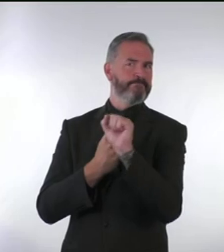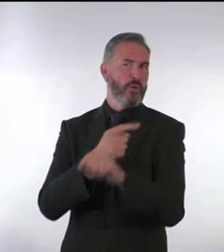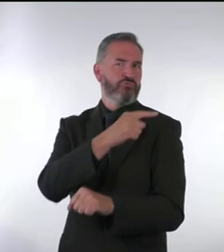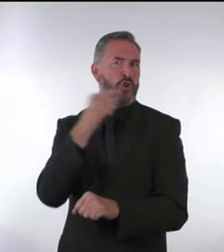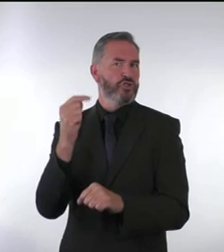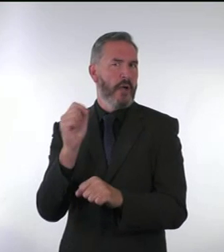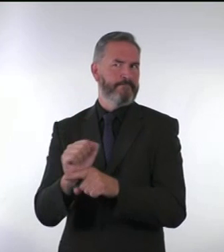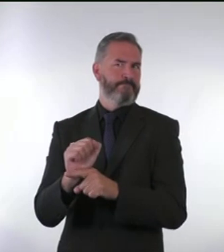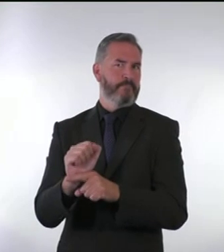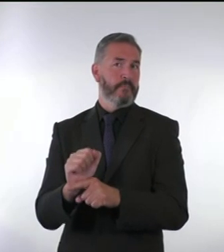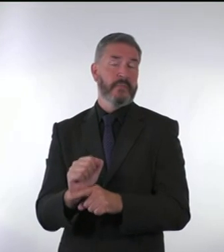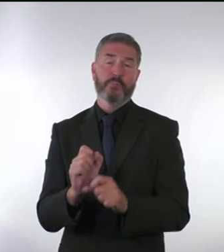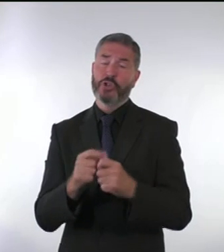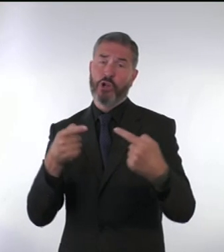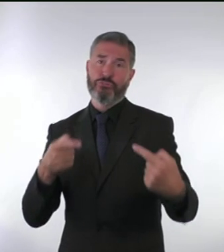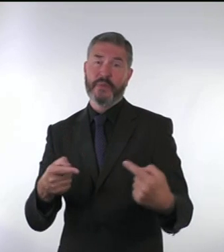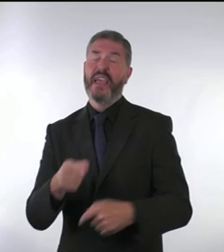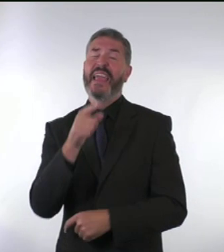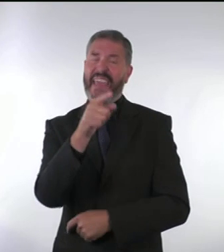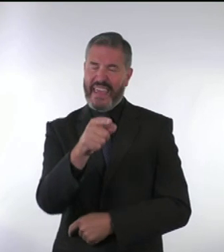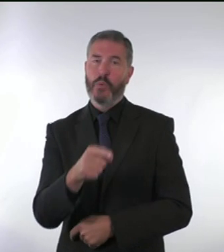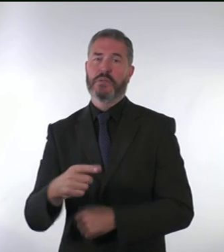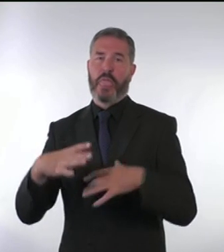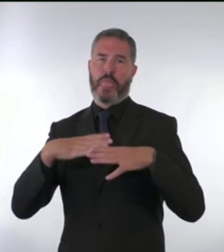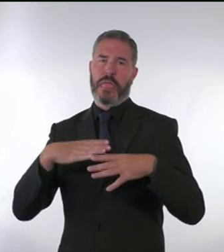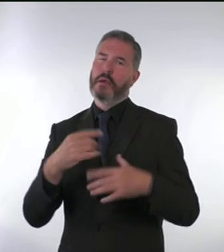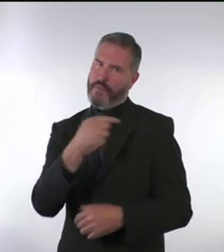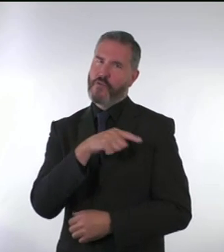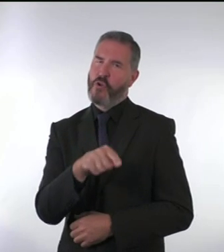I do not wish to contradict him, but he sat on his hands and said nothing.